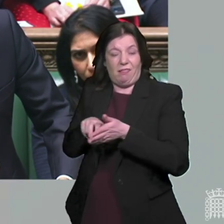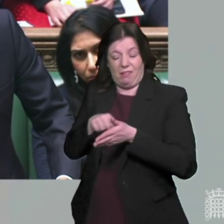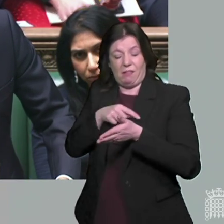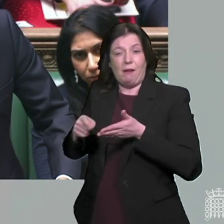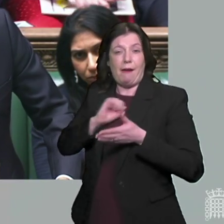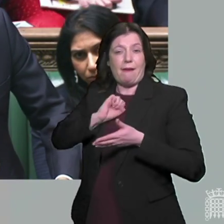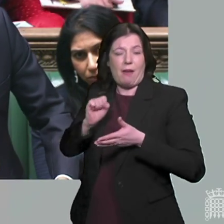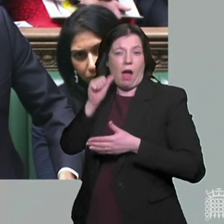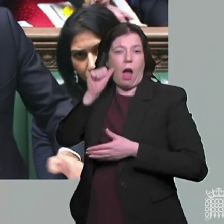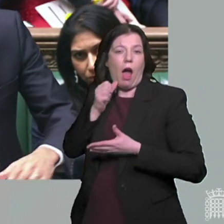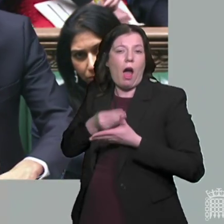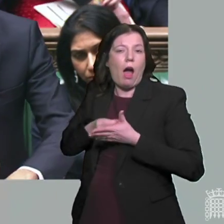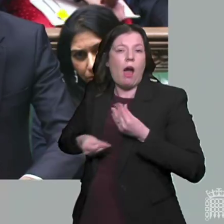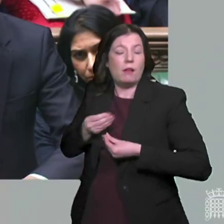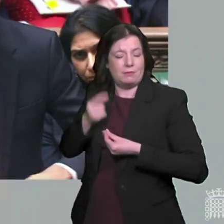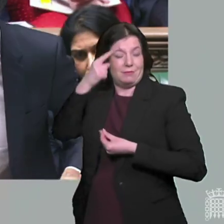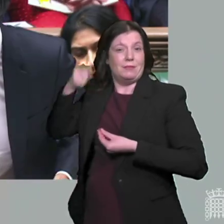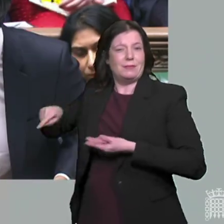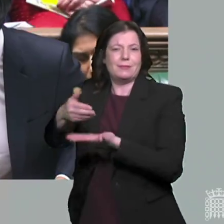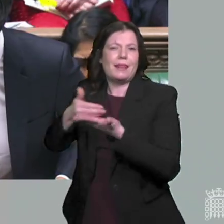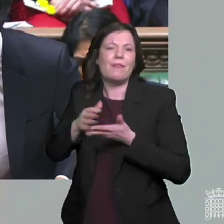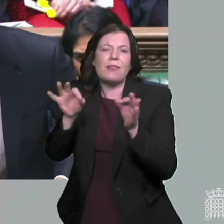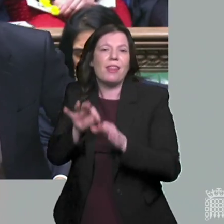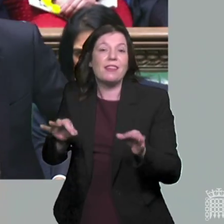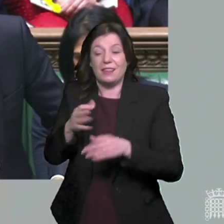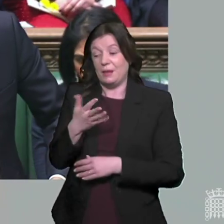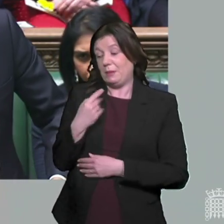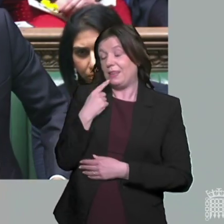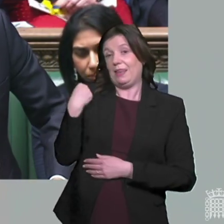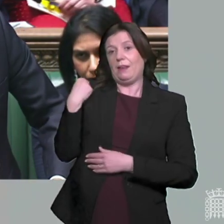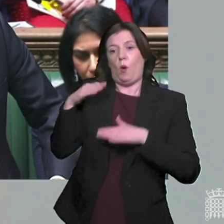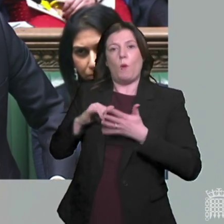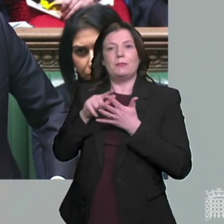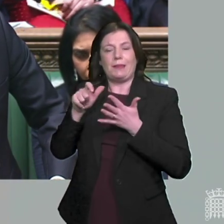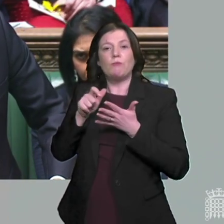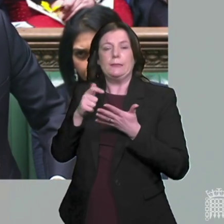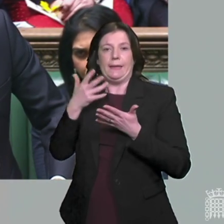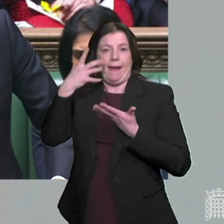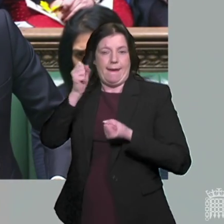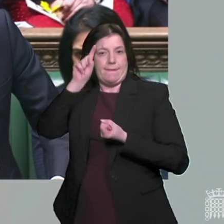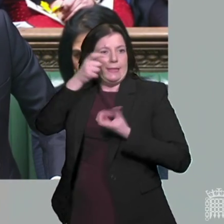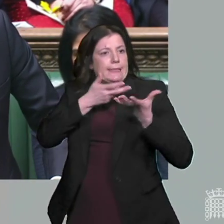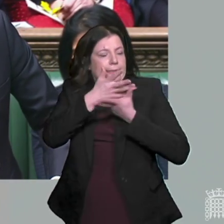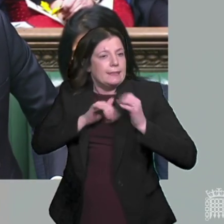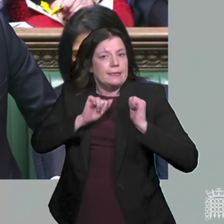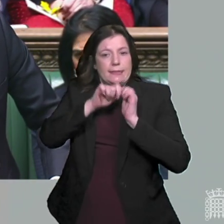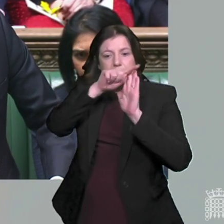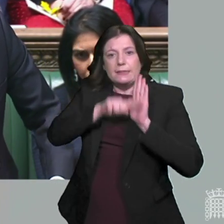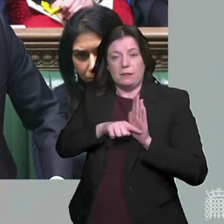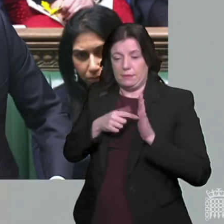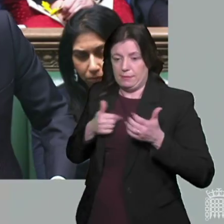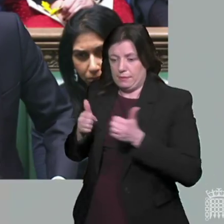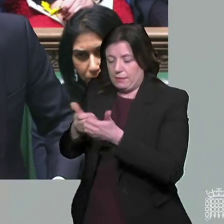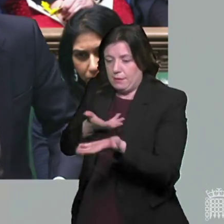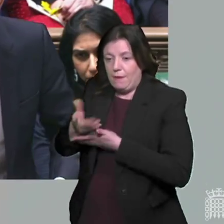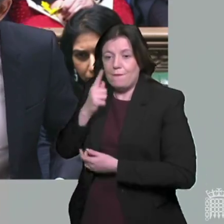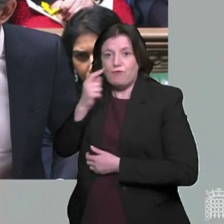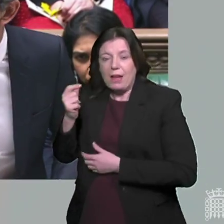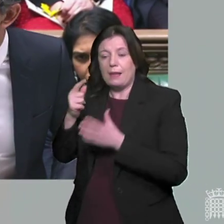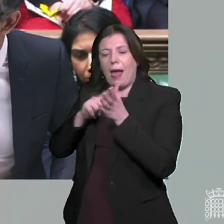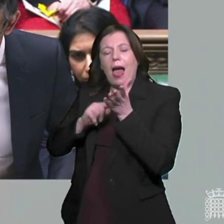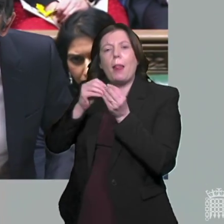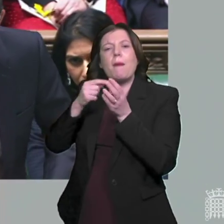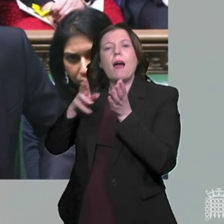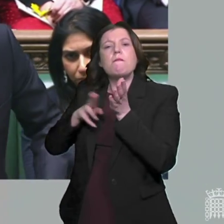That is why last year the Home Secretary and I last year announced five new measures to tackle the problem of small boat crossings, including the largest ever boats deal with France and a landmark deal with Albania.